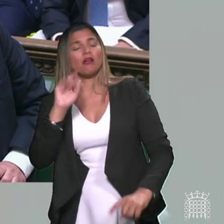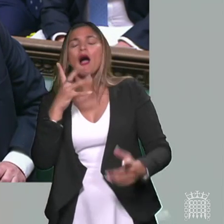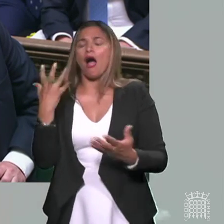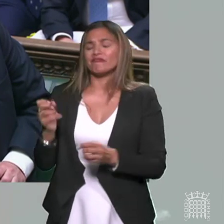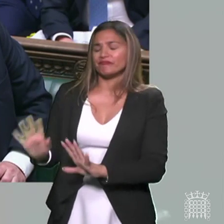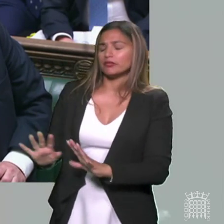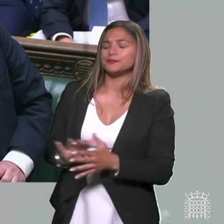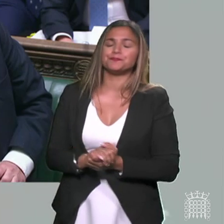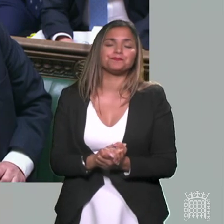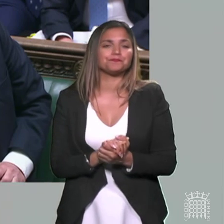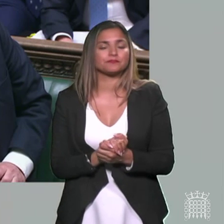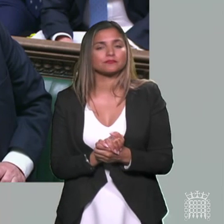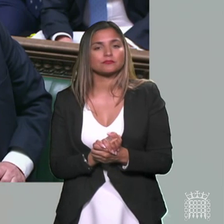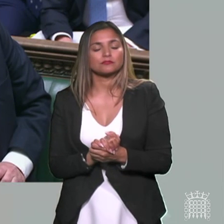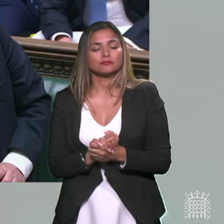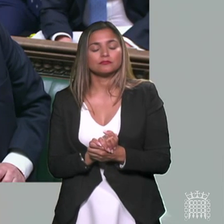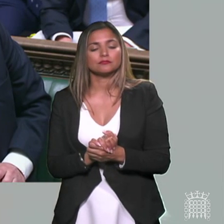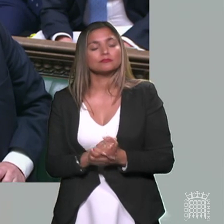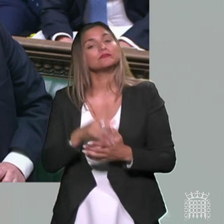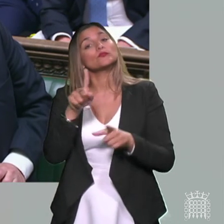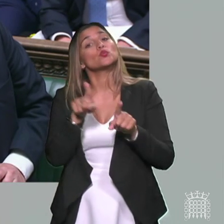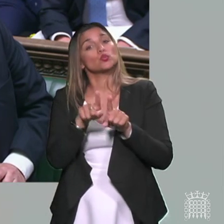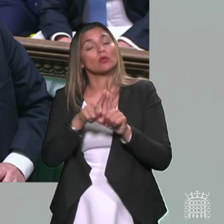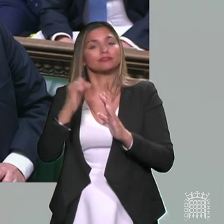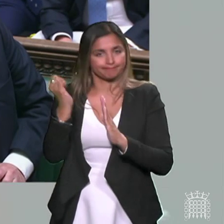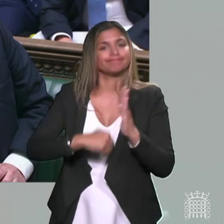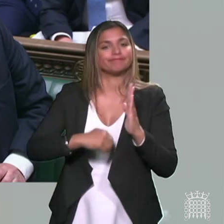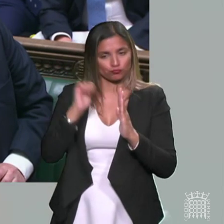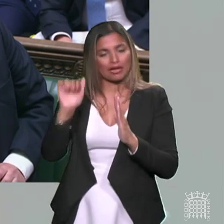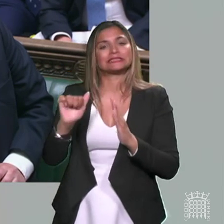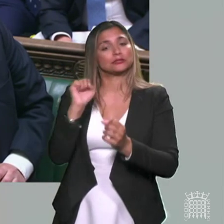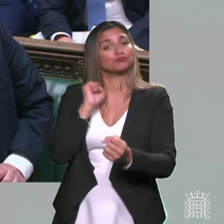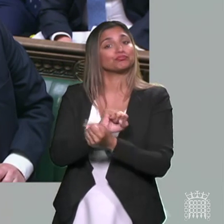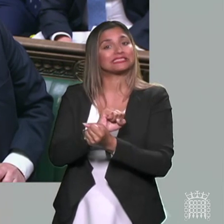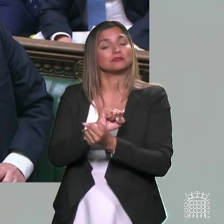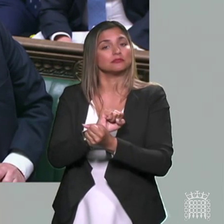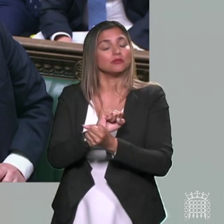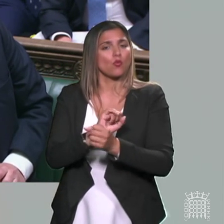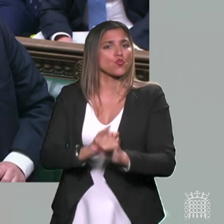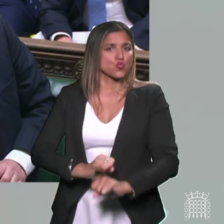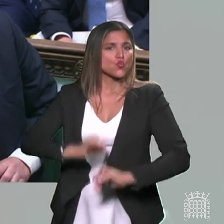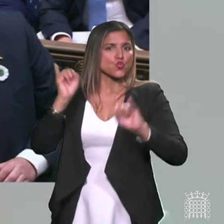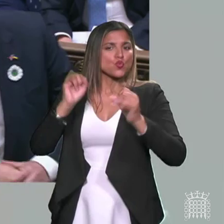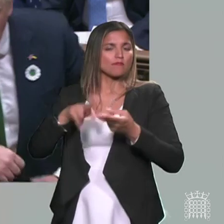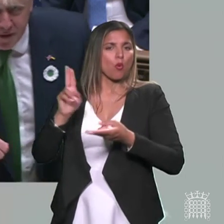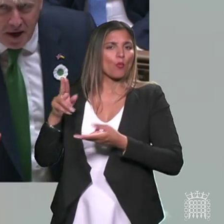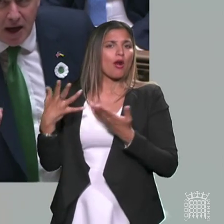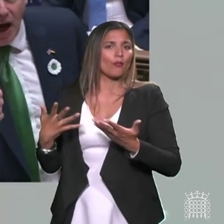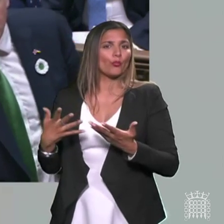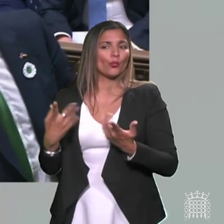We have also introduced tougher sentences for rape and serious sexual violence.